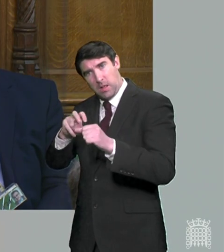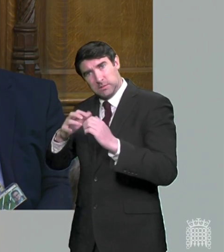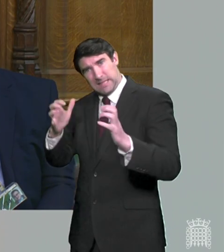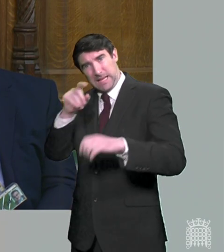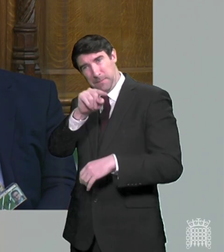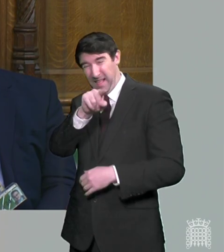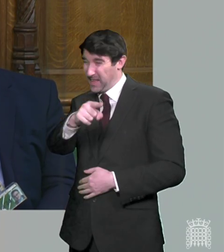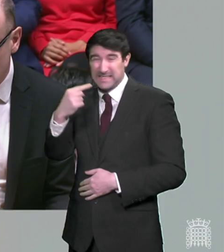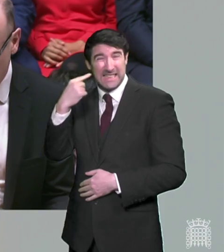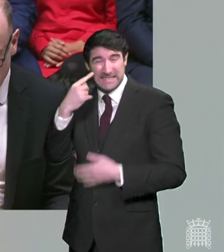The easiest route for this to